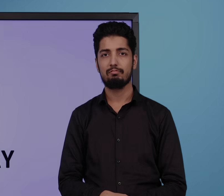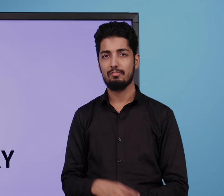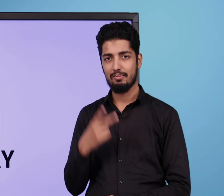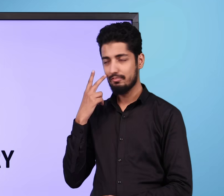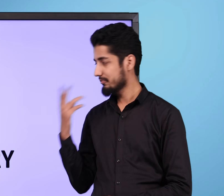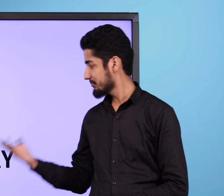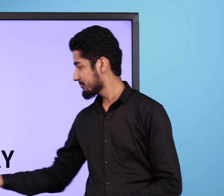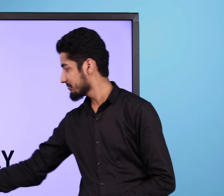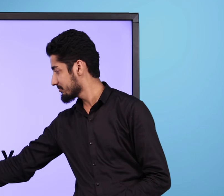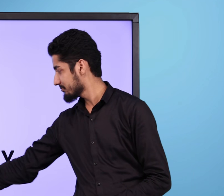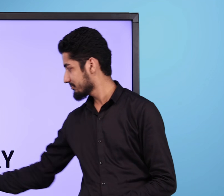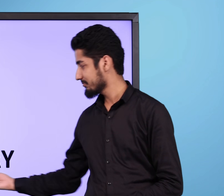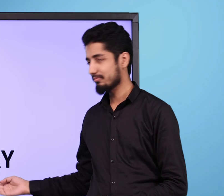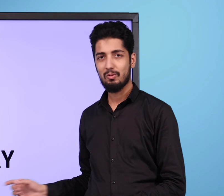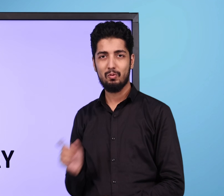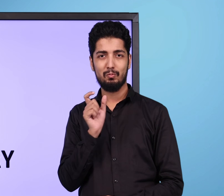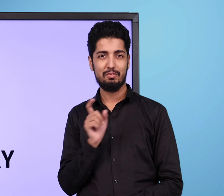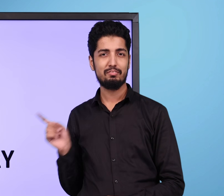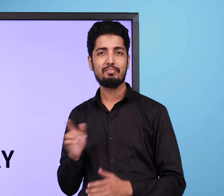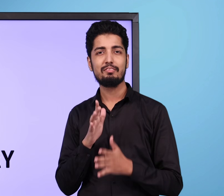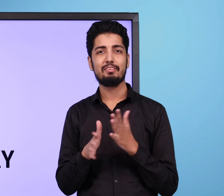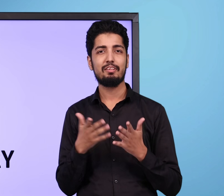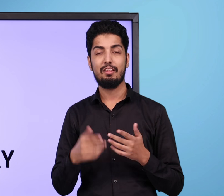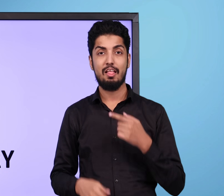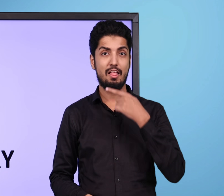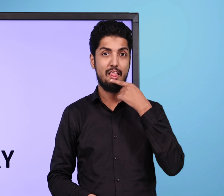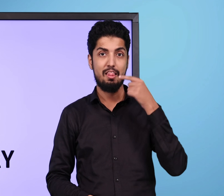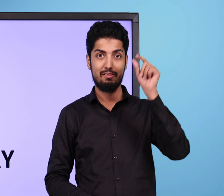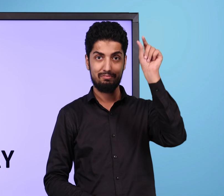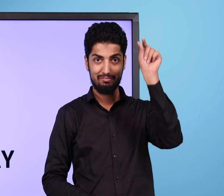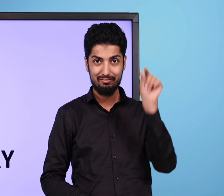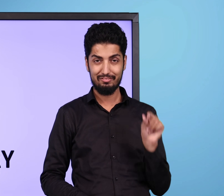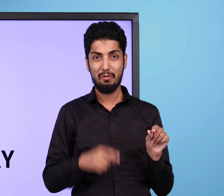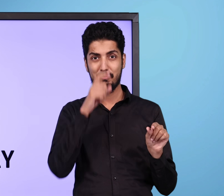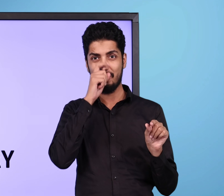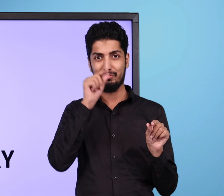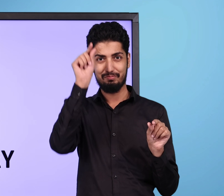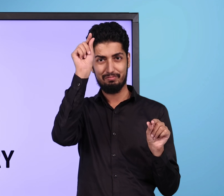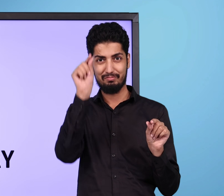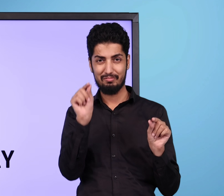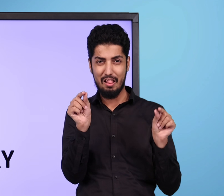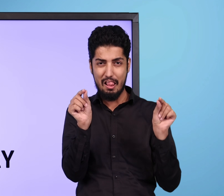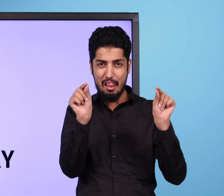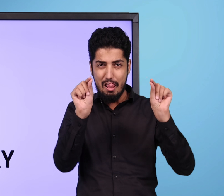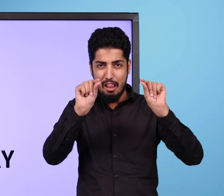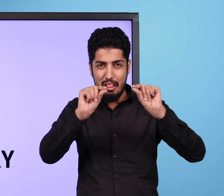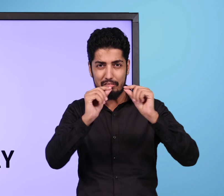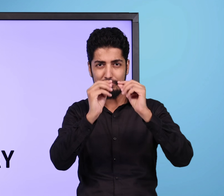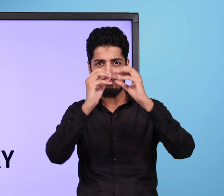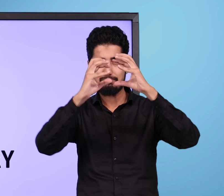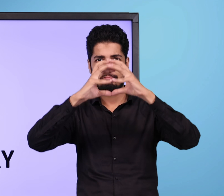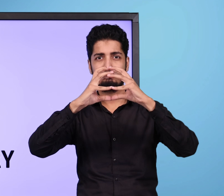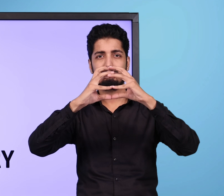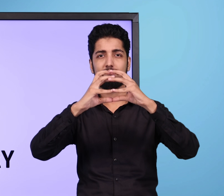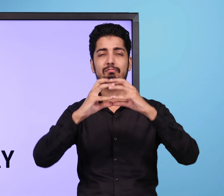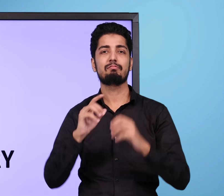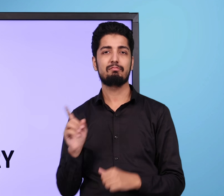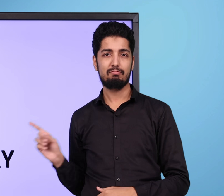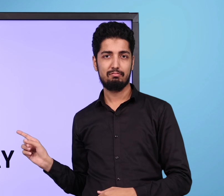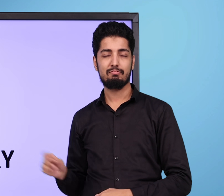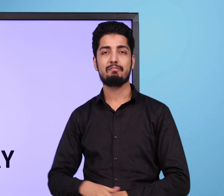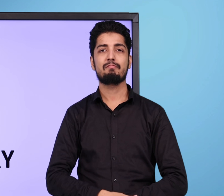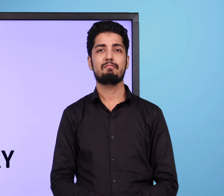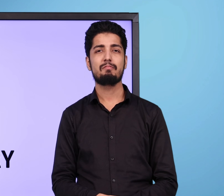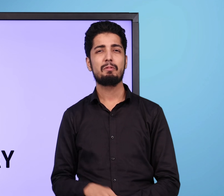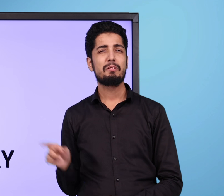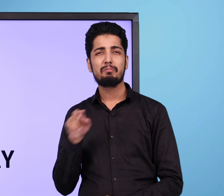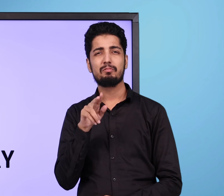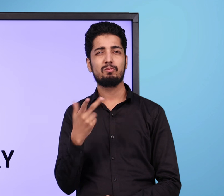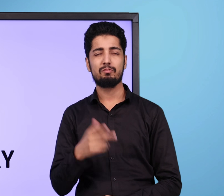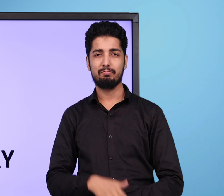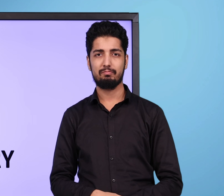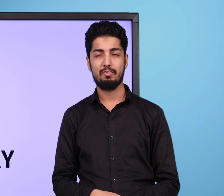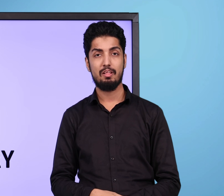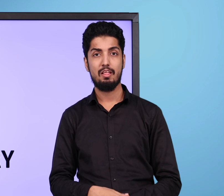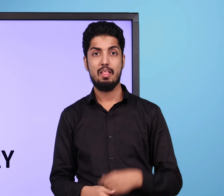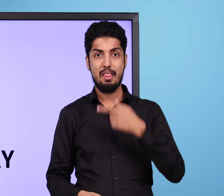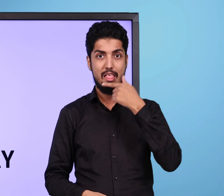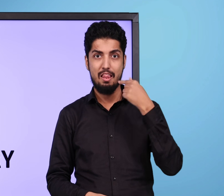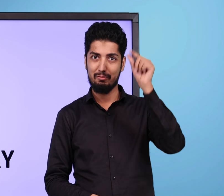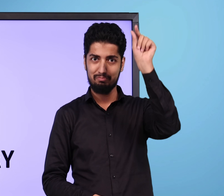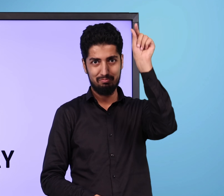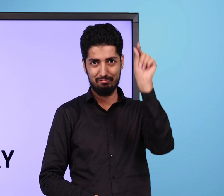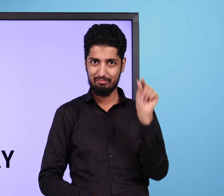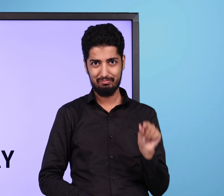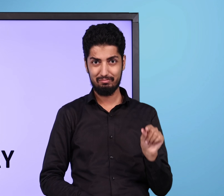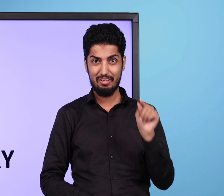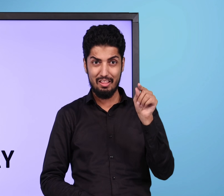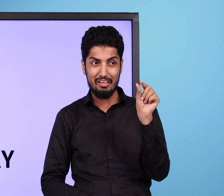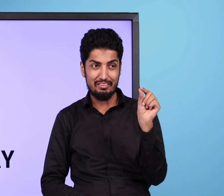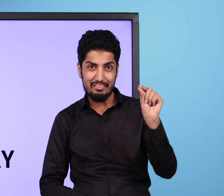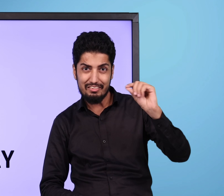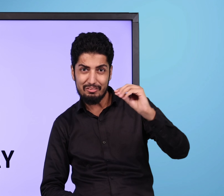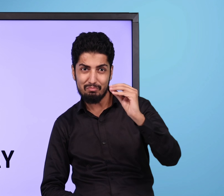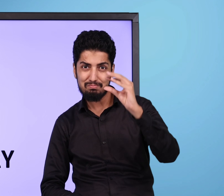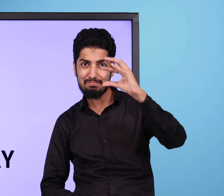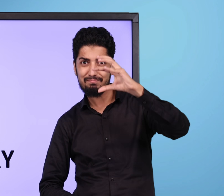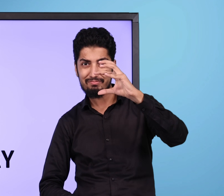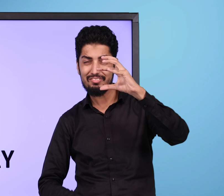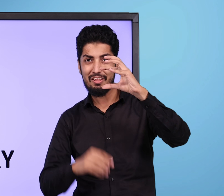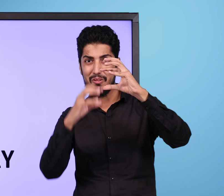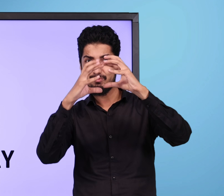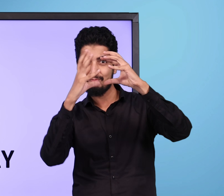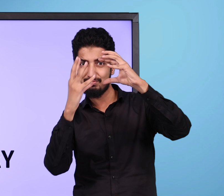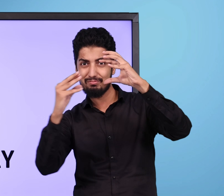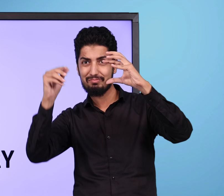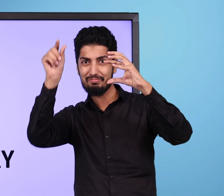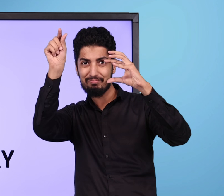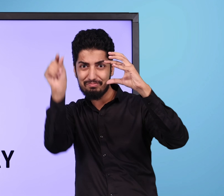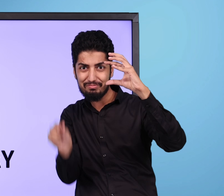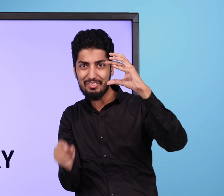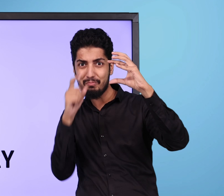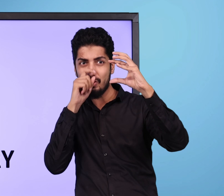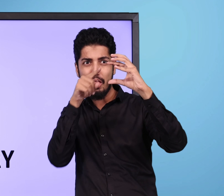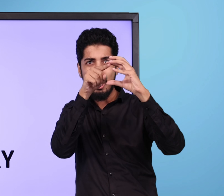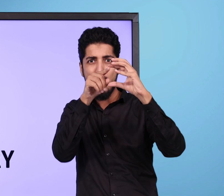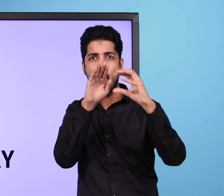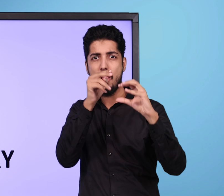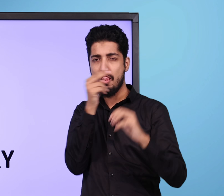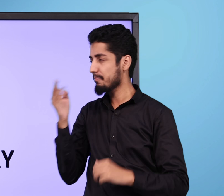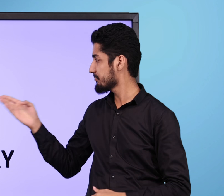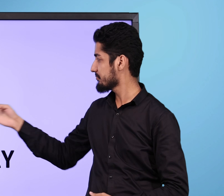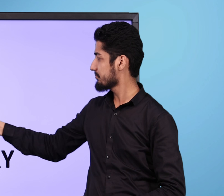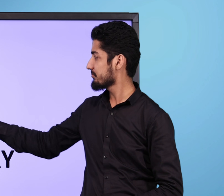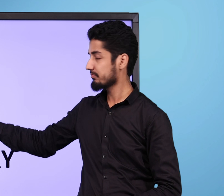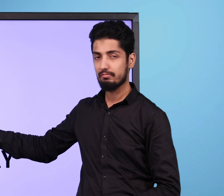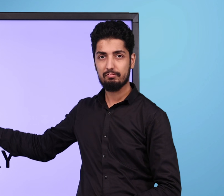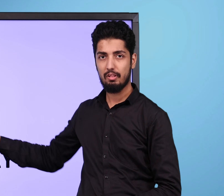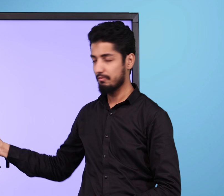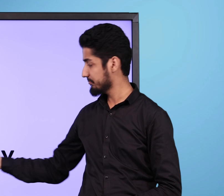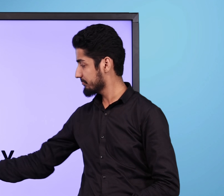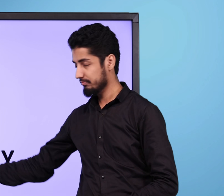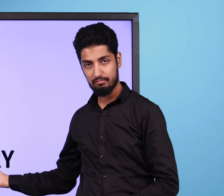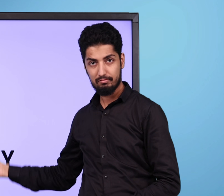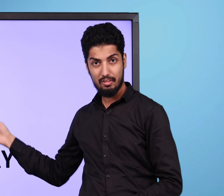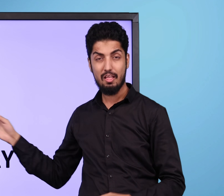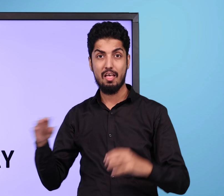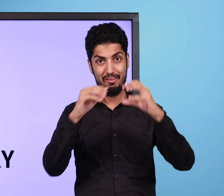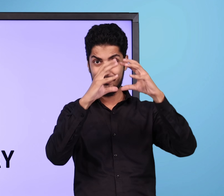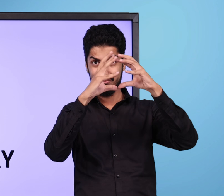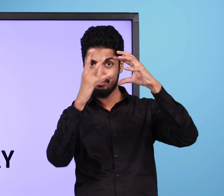capillary. This sign means capillary on reaching tissues. Arteries in our bodies divide into extremely thin tubes. These are called capillaries.